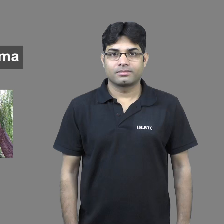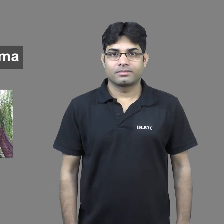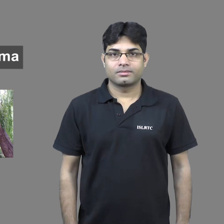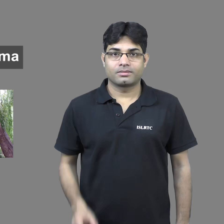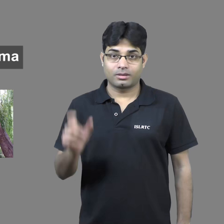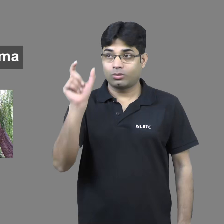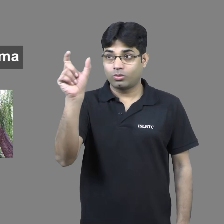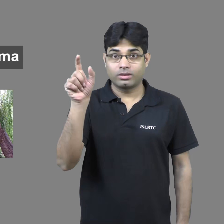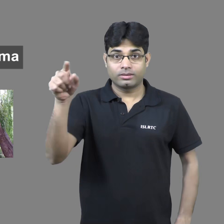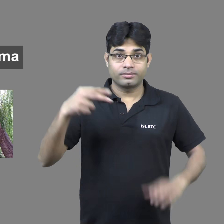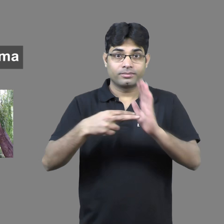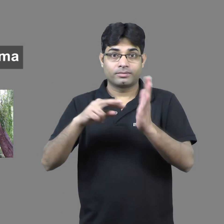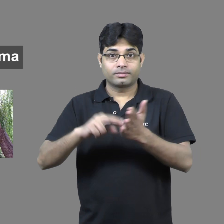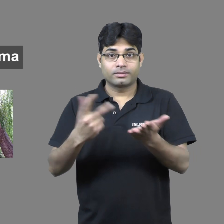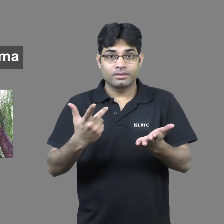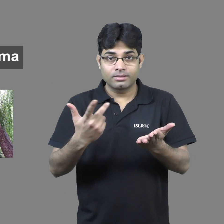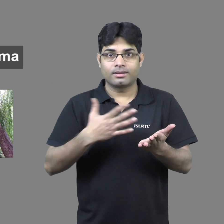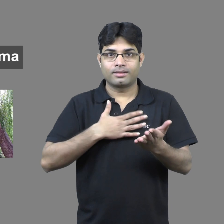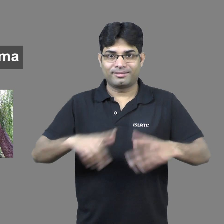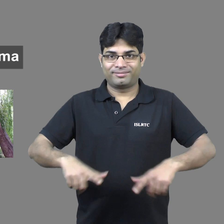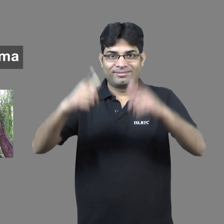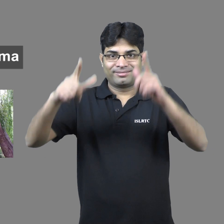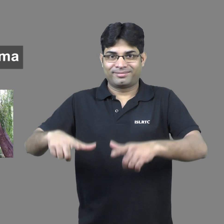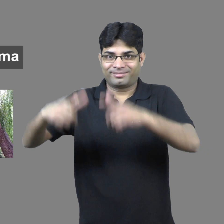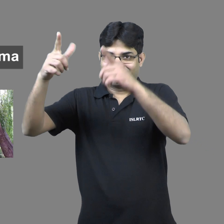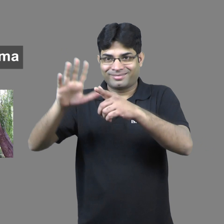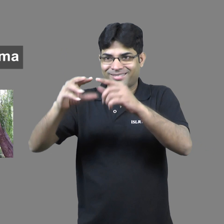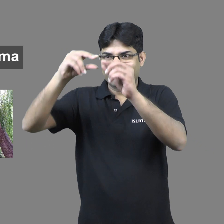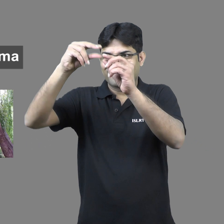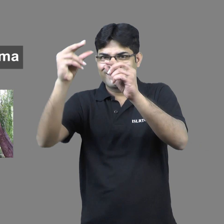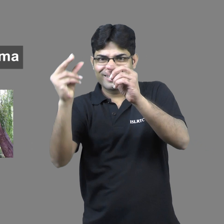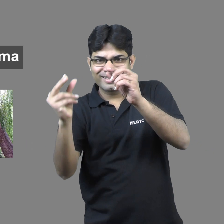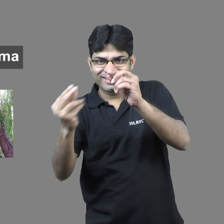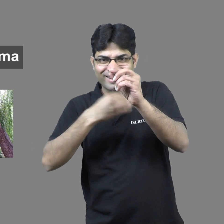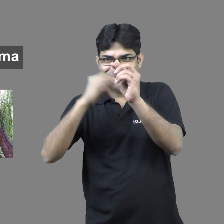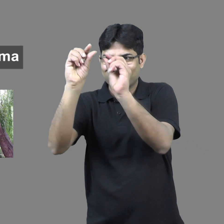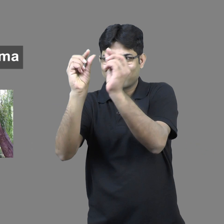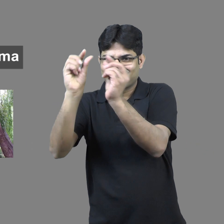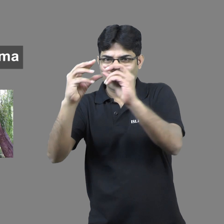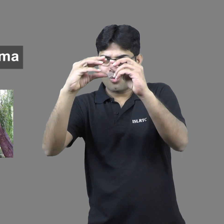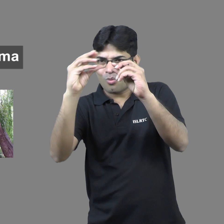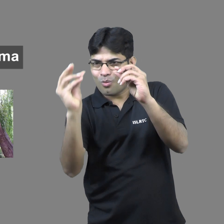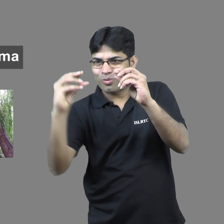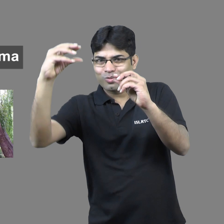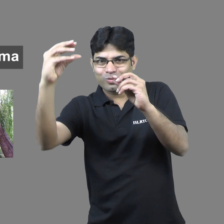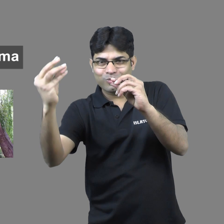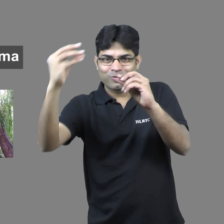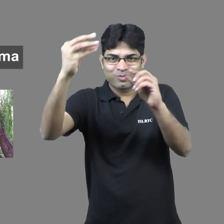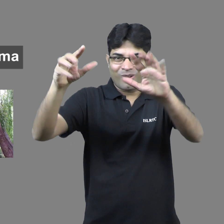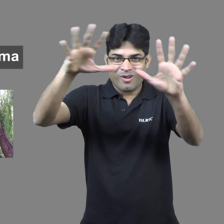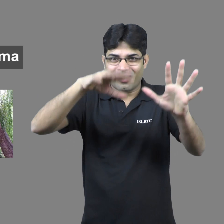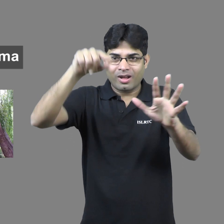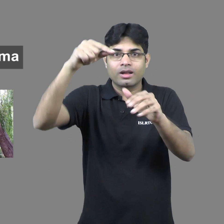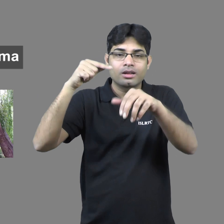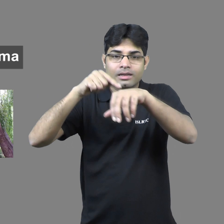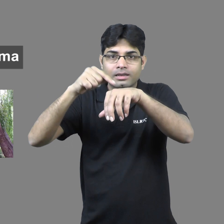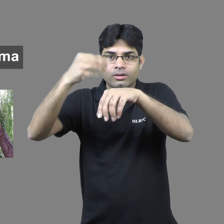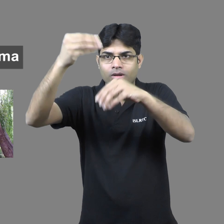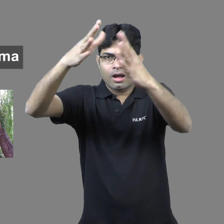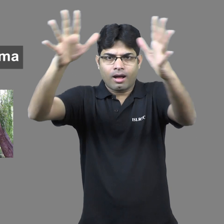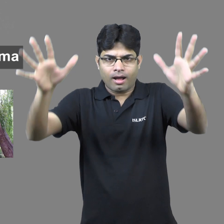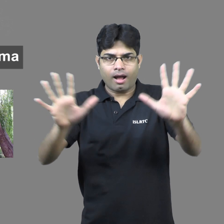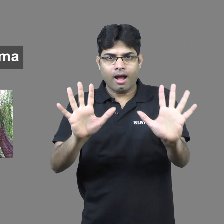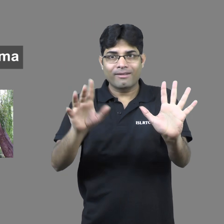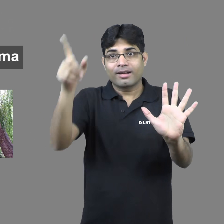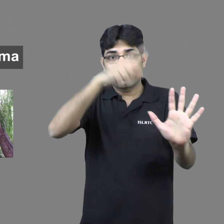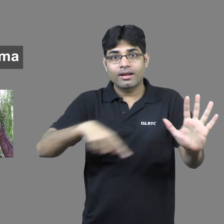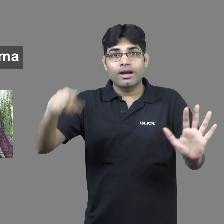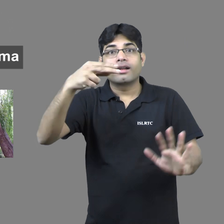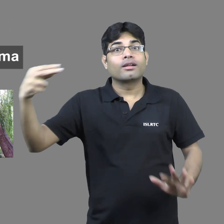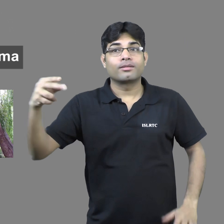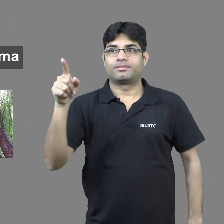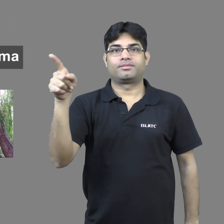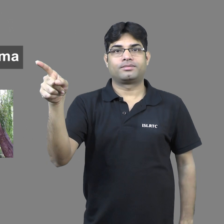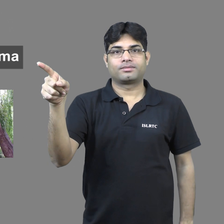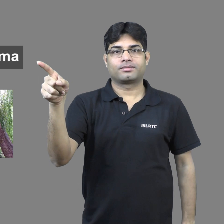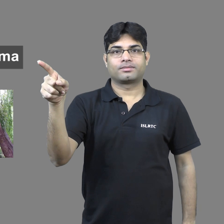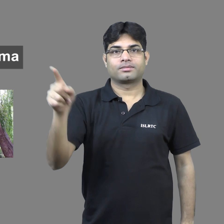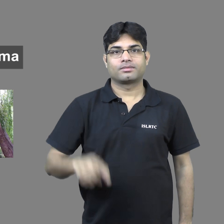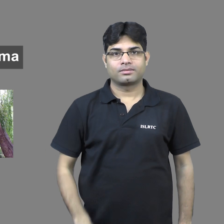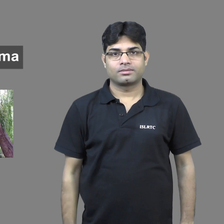Salyx Tetra Sperma